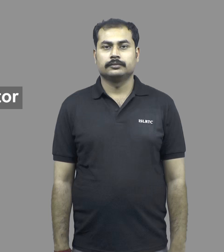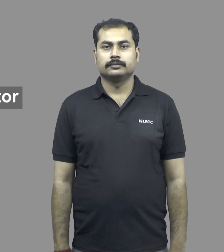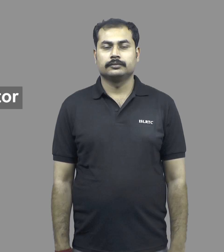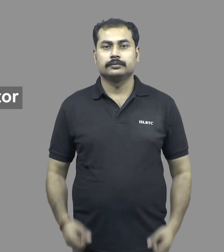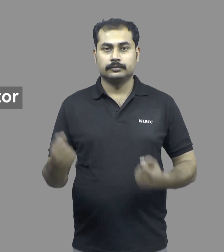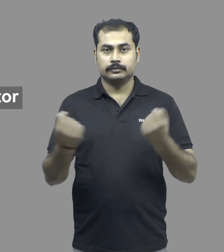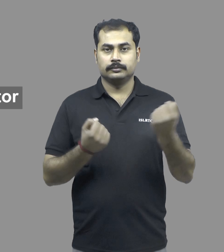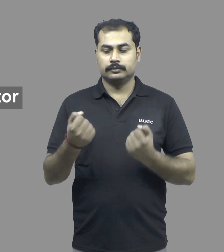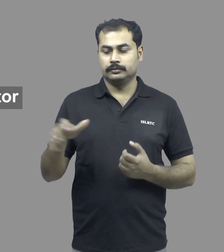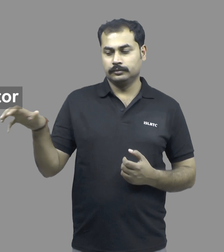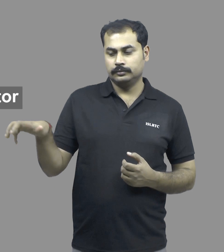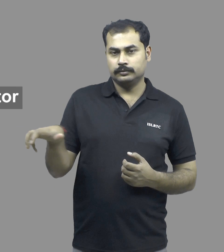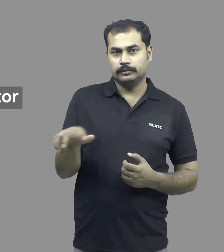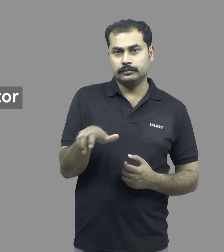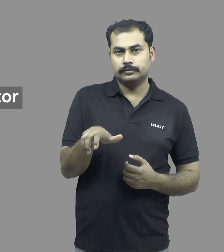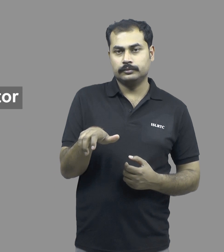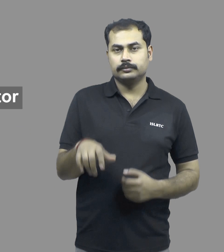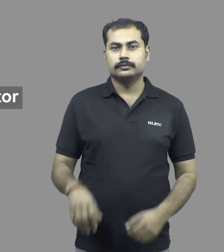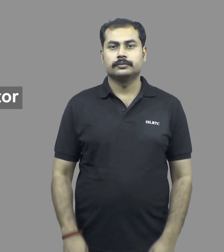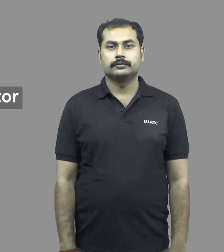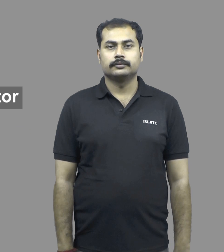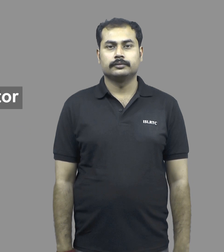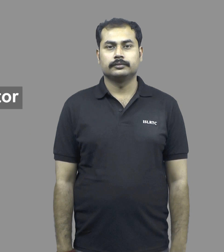Tractor